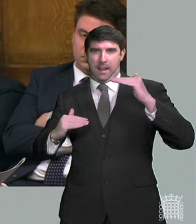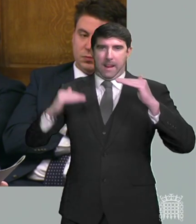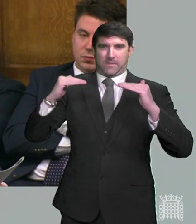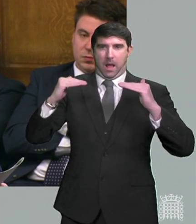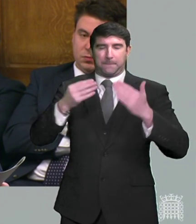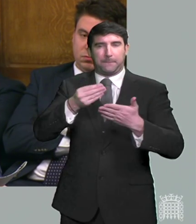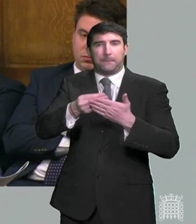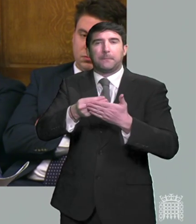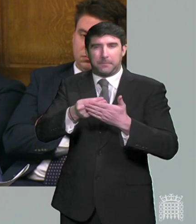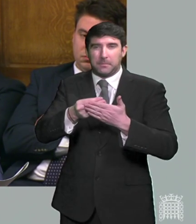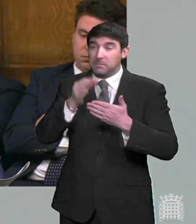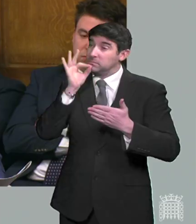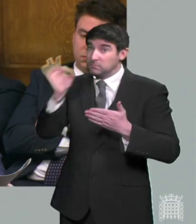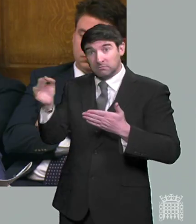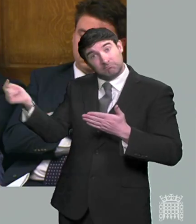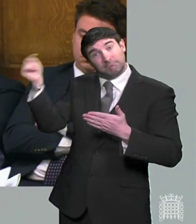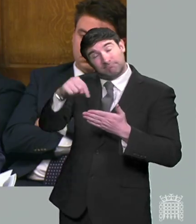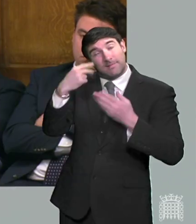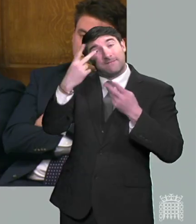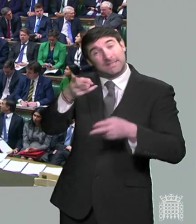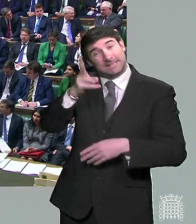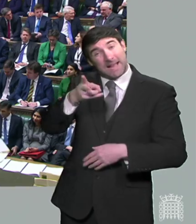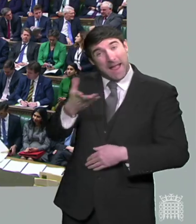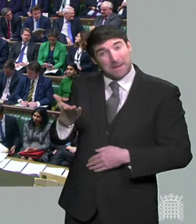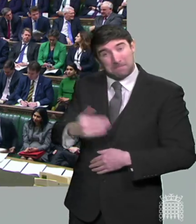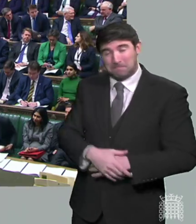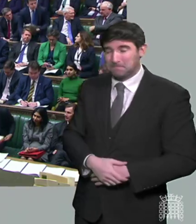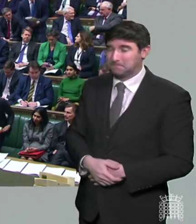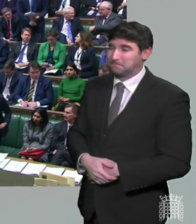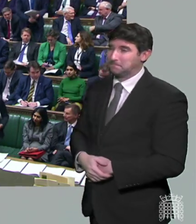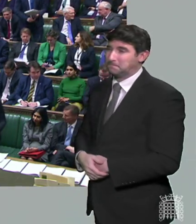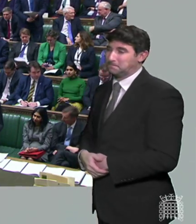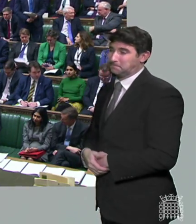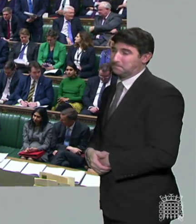May I invite him to re-visit my constituency to meet these businesses?